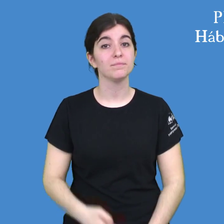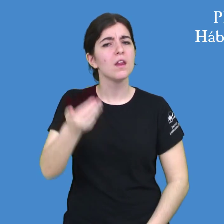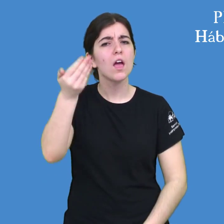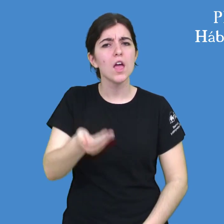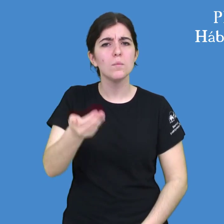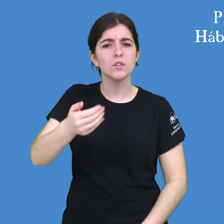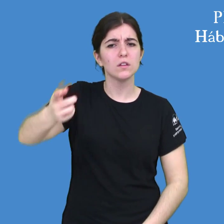importar